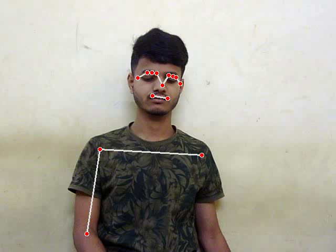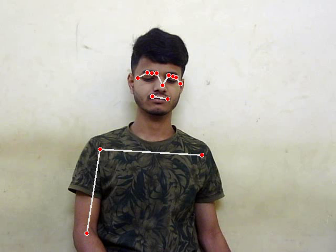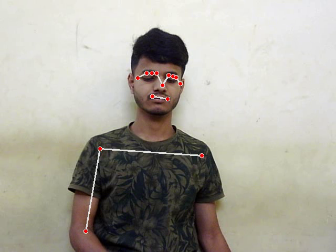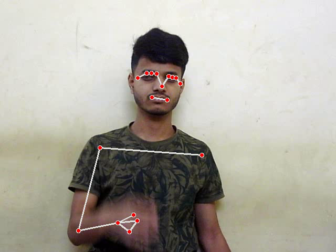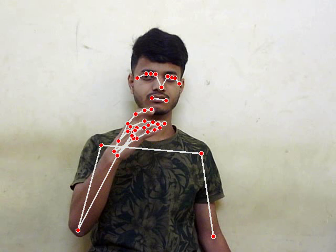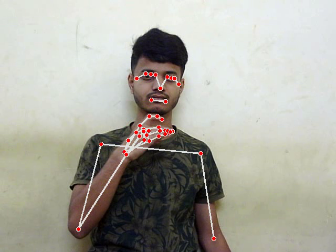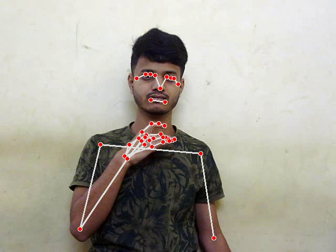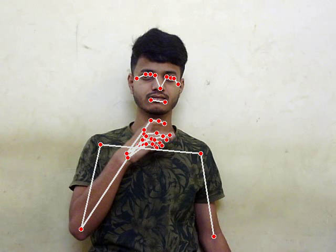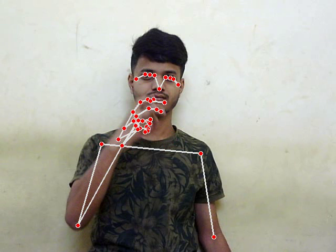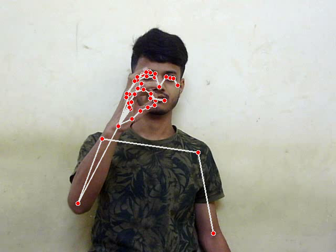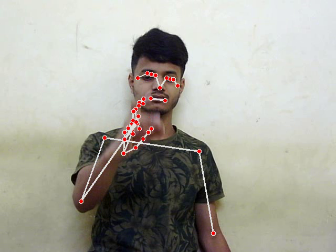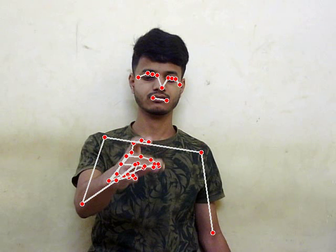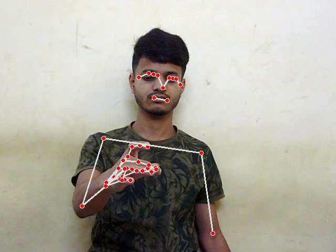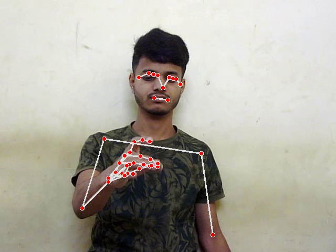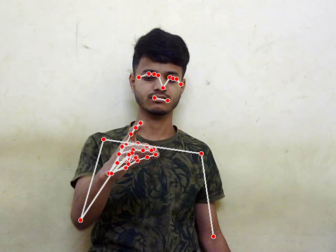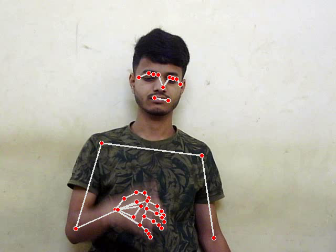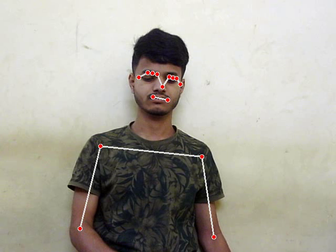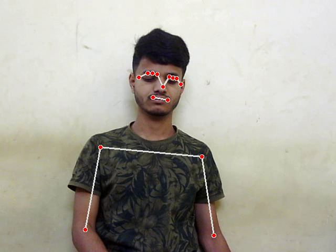like